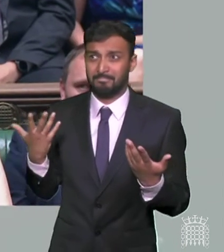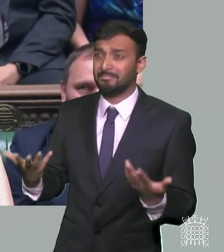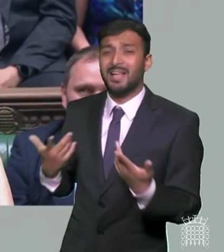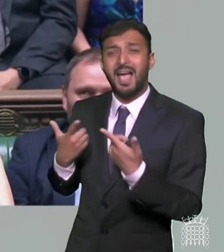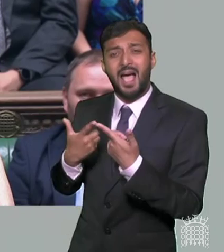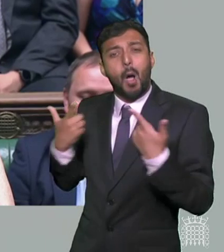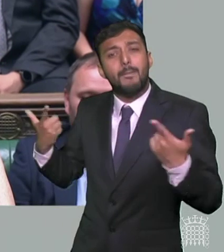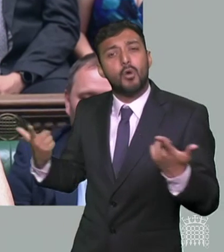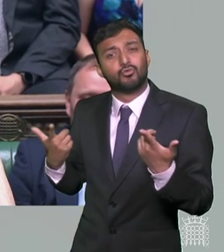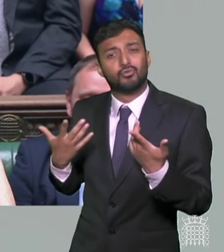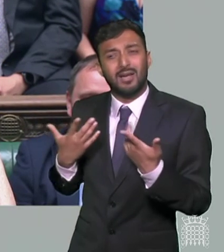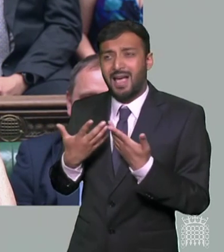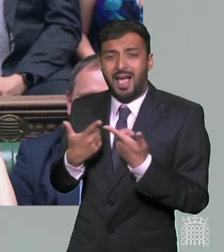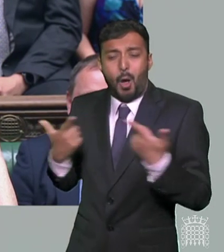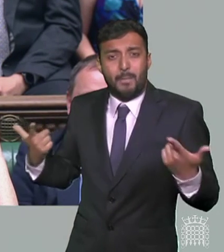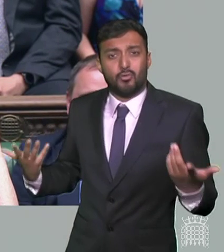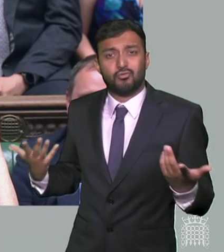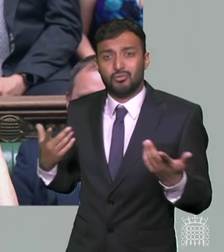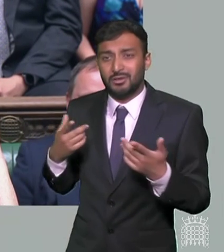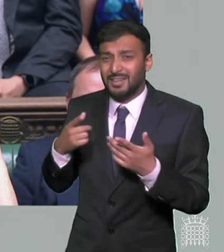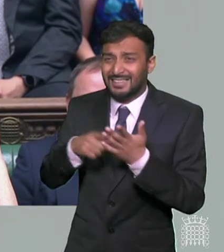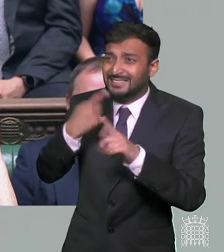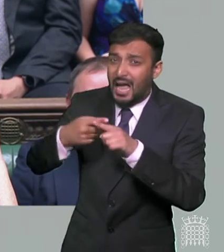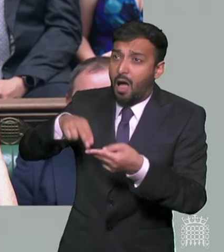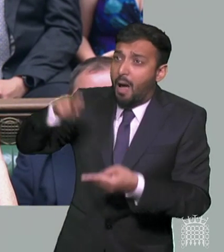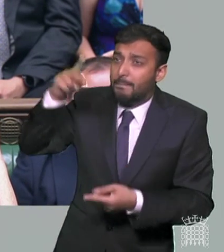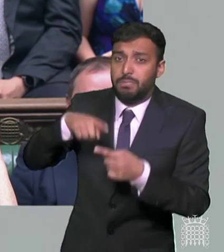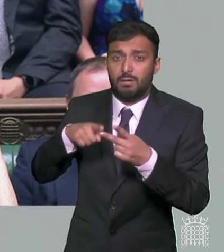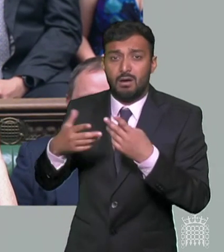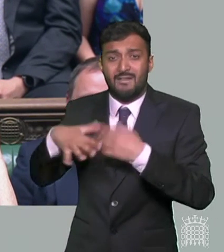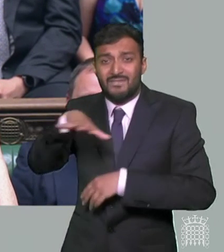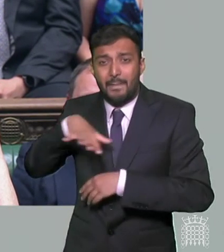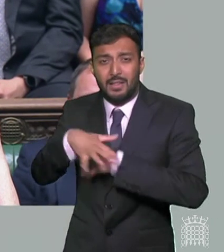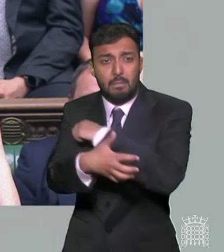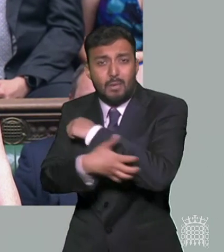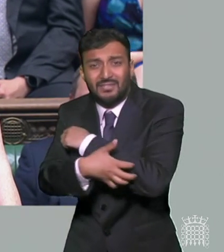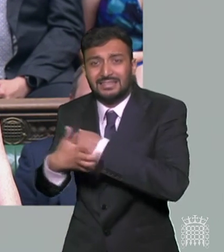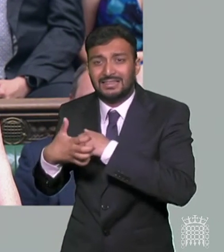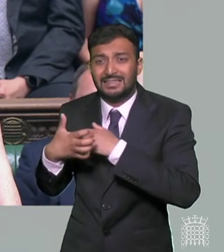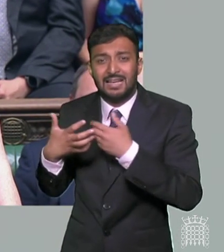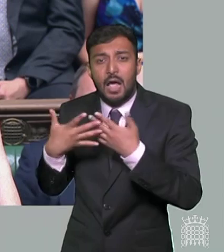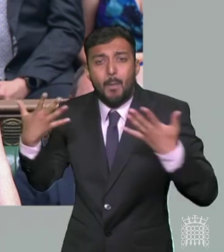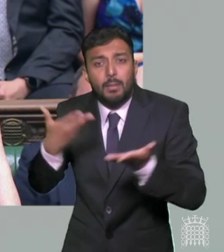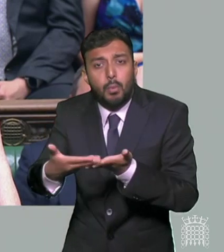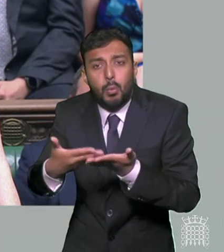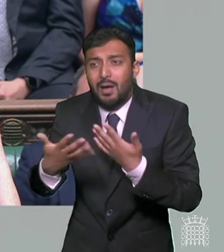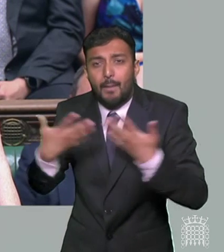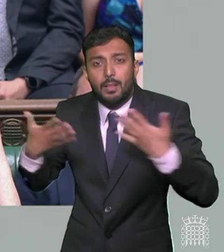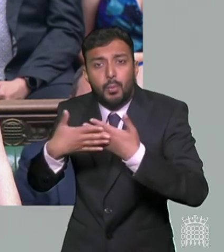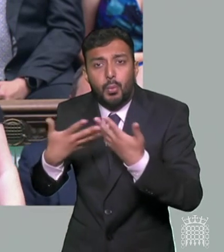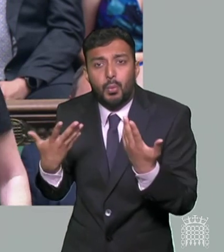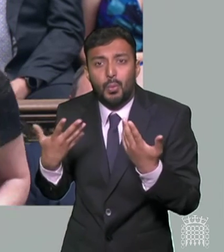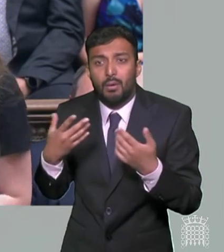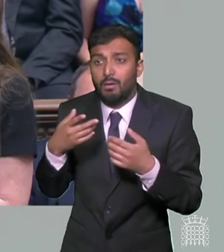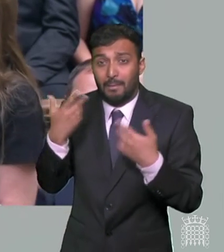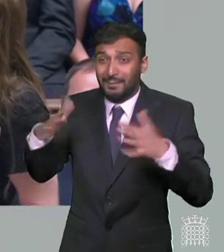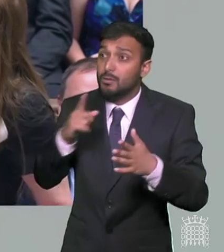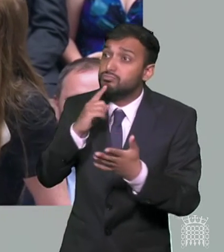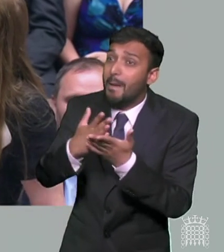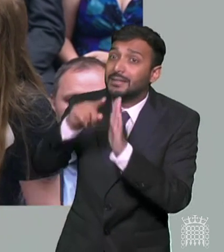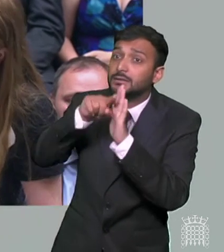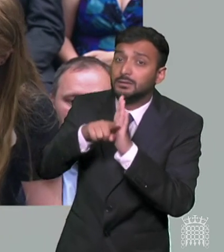How many more tax rises, how many more families driven into poverty, and how many manifesto pledges broken?